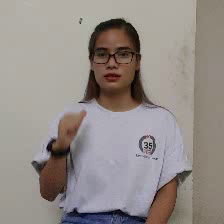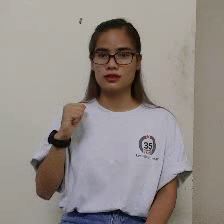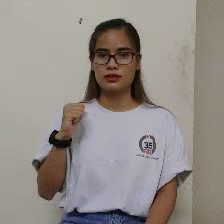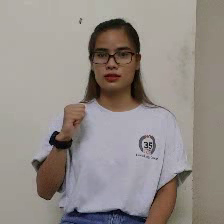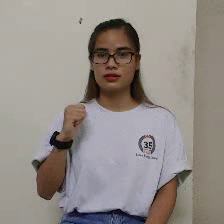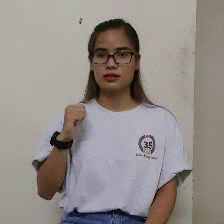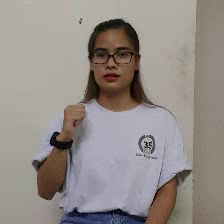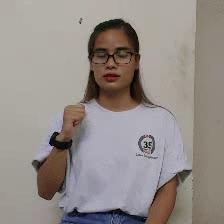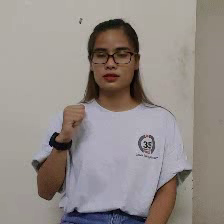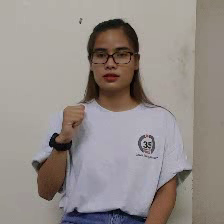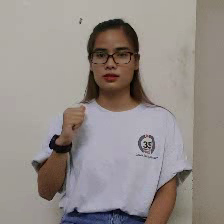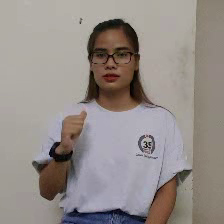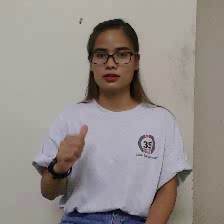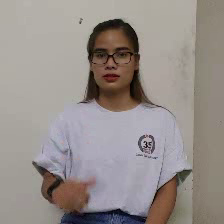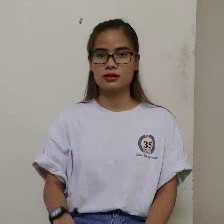Nghỉ ngơi